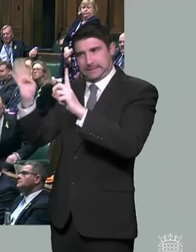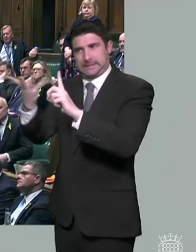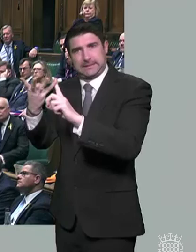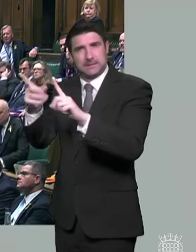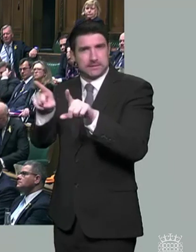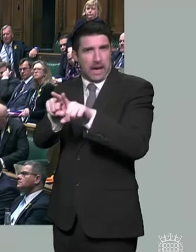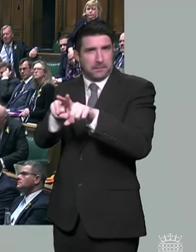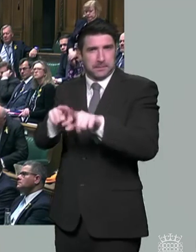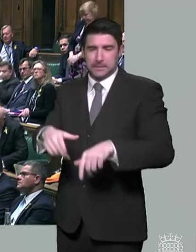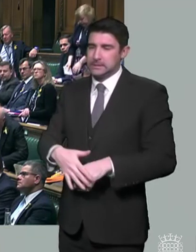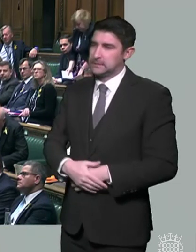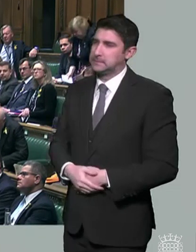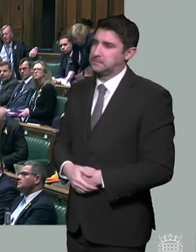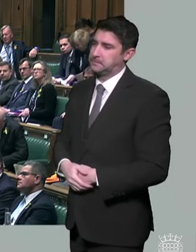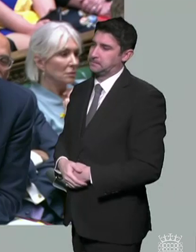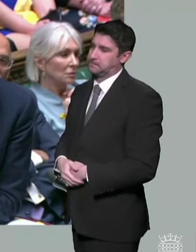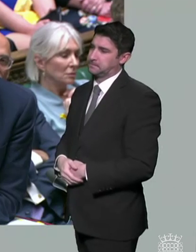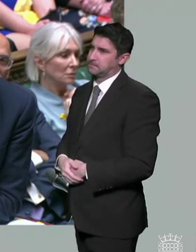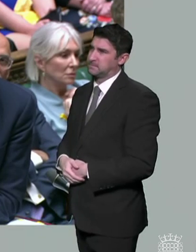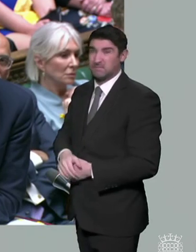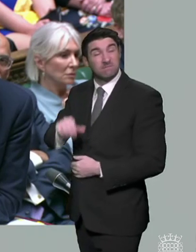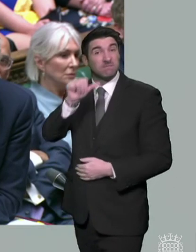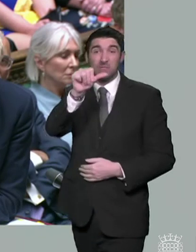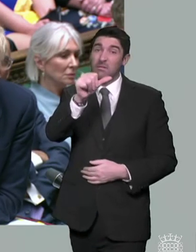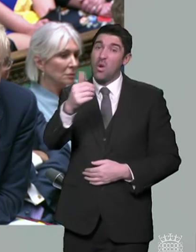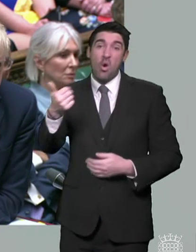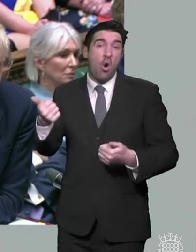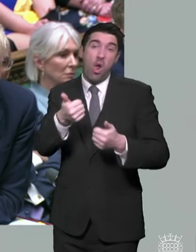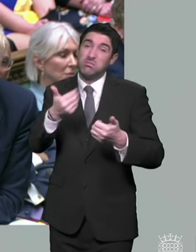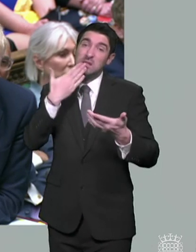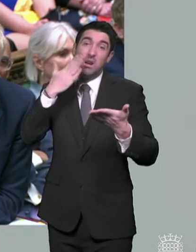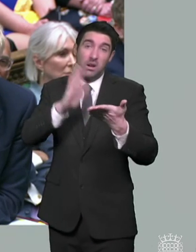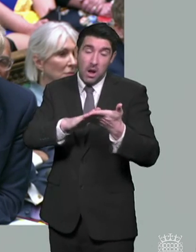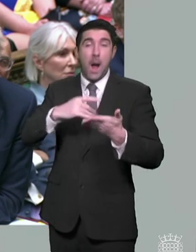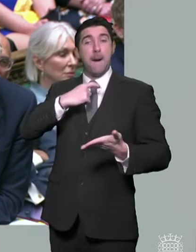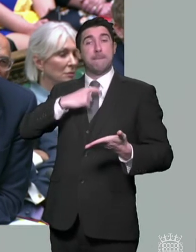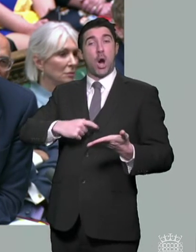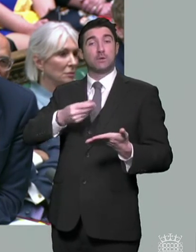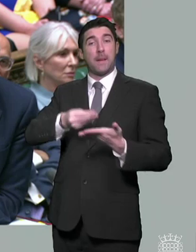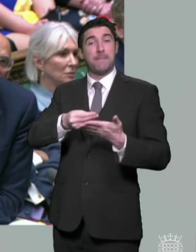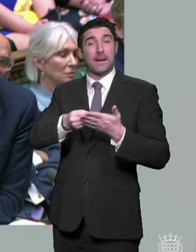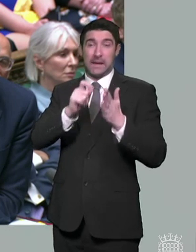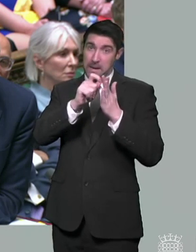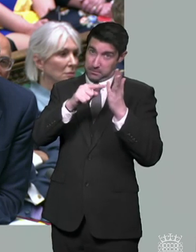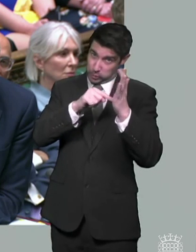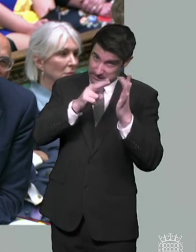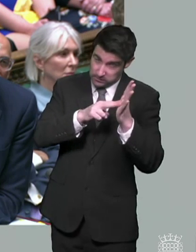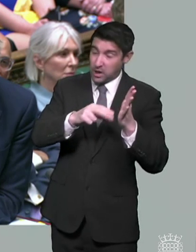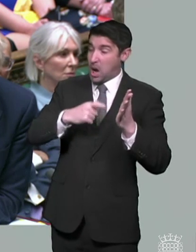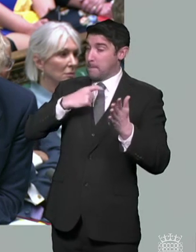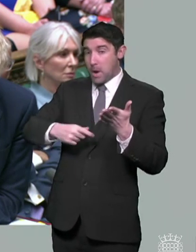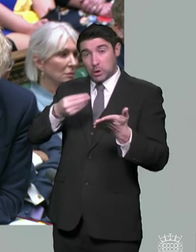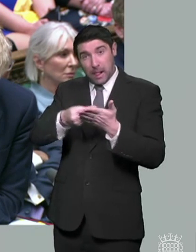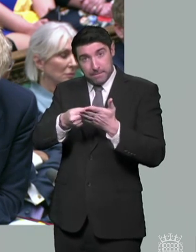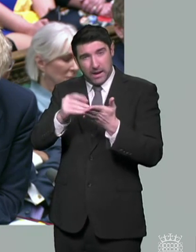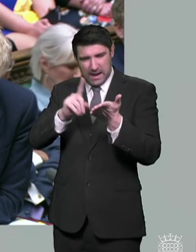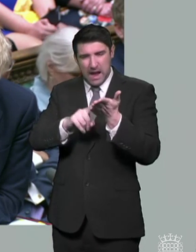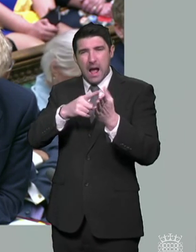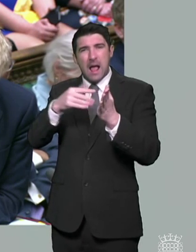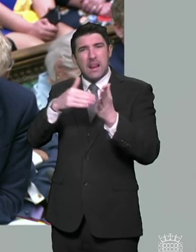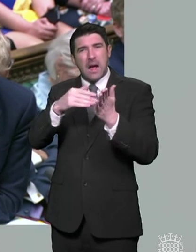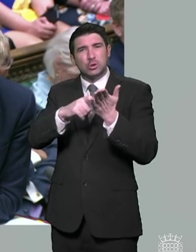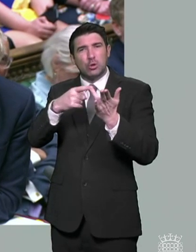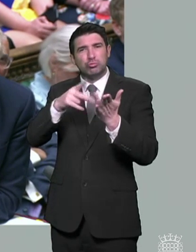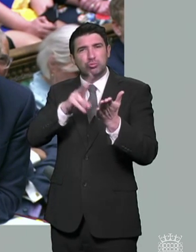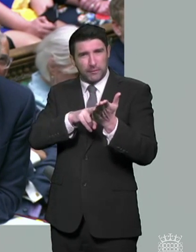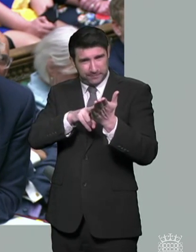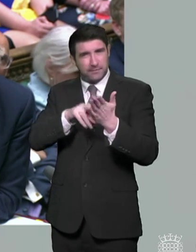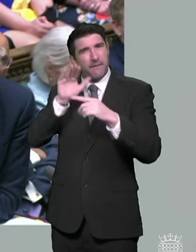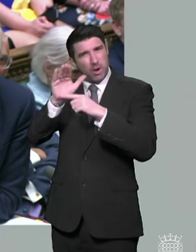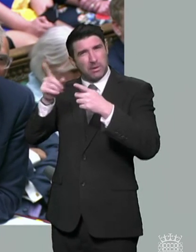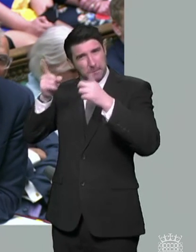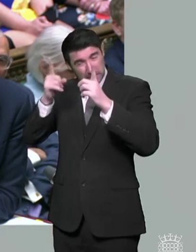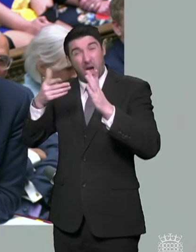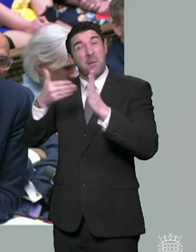Yes, and that is why we have begun with him and also with Sergey Lavrov, but there is no limit to what we can do on his regime, and we will continue to do that.